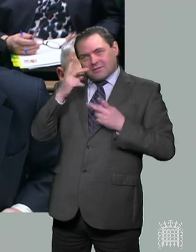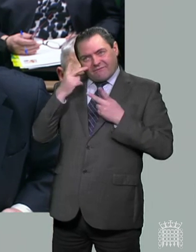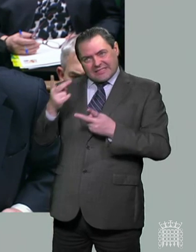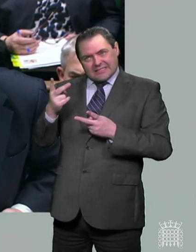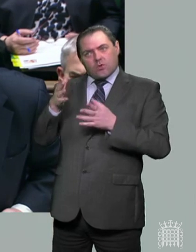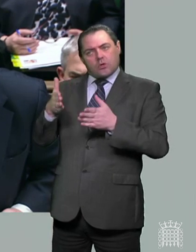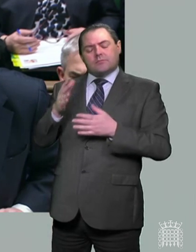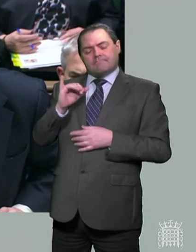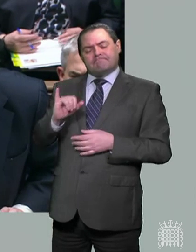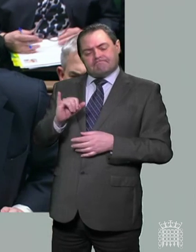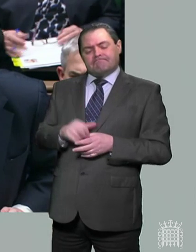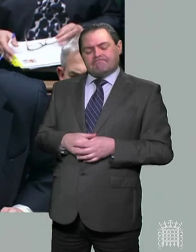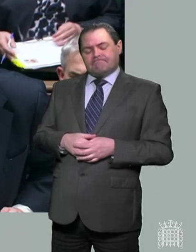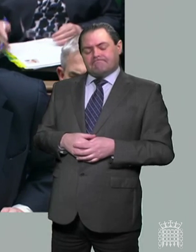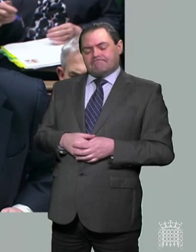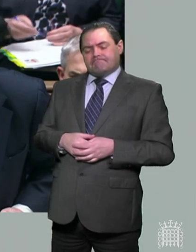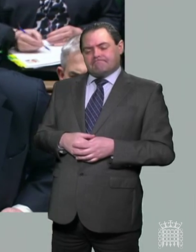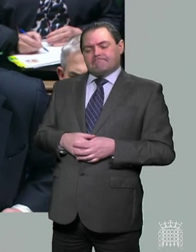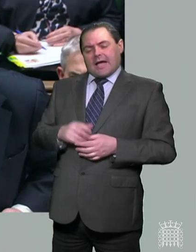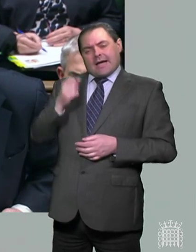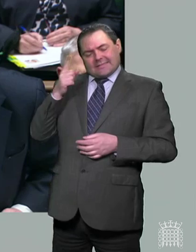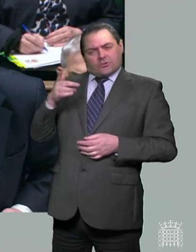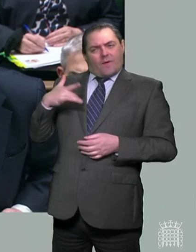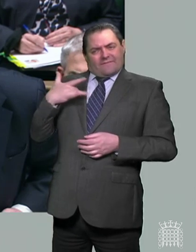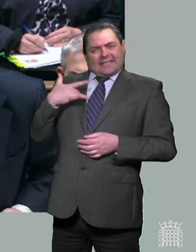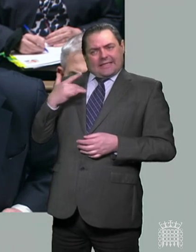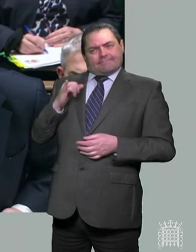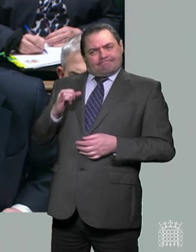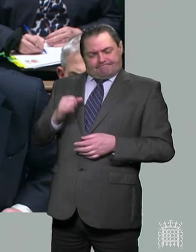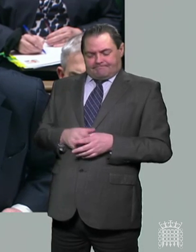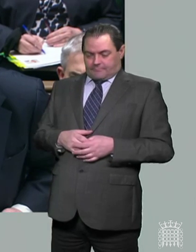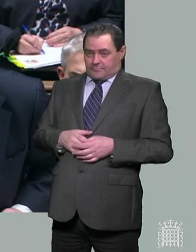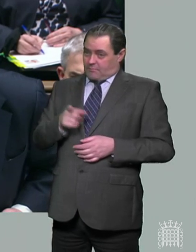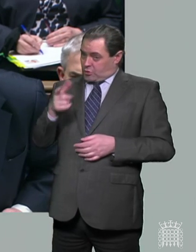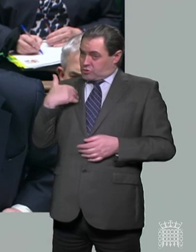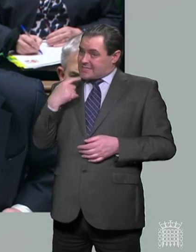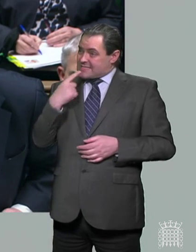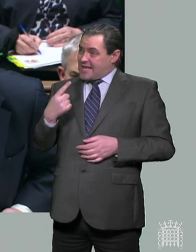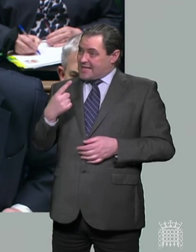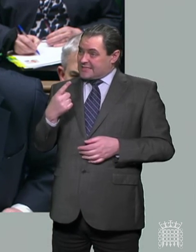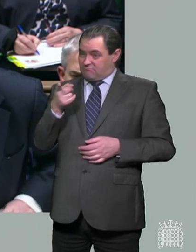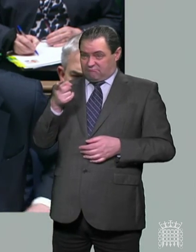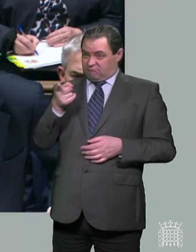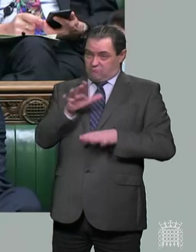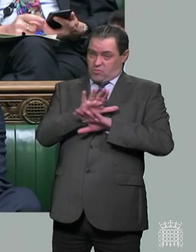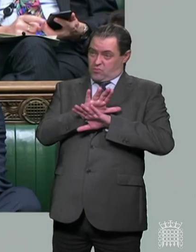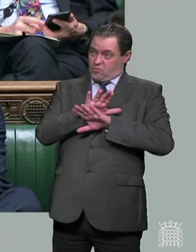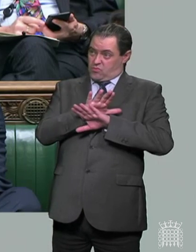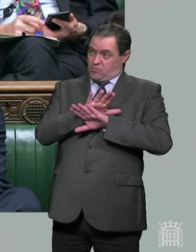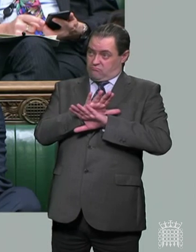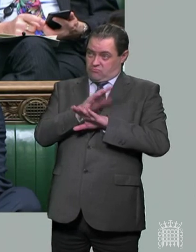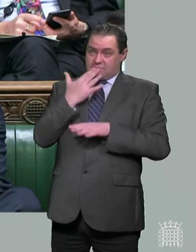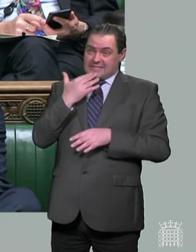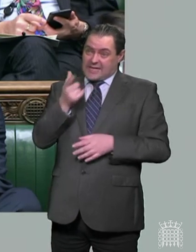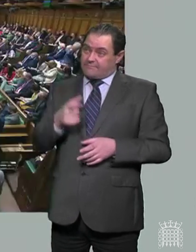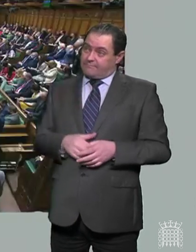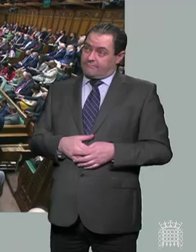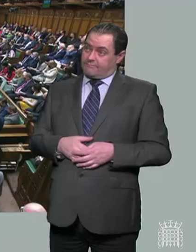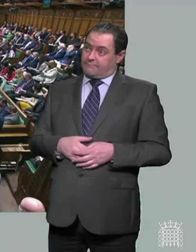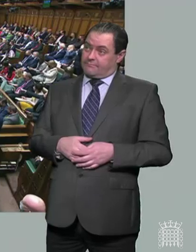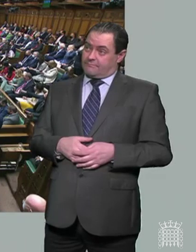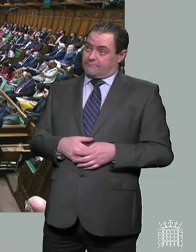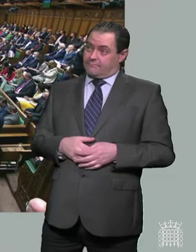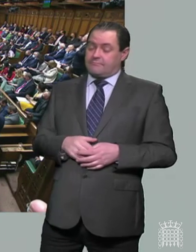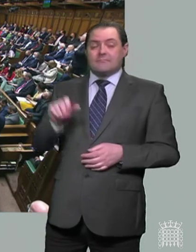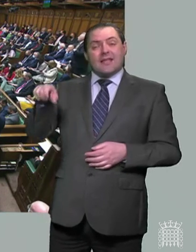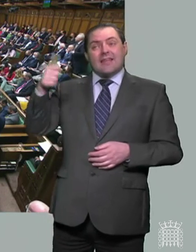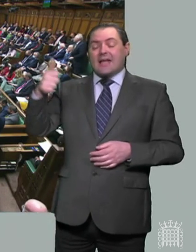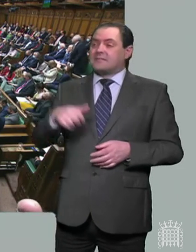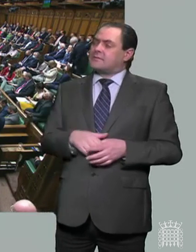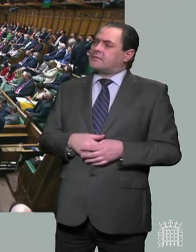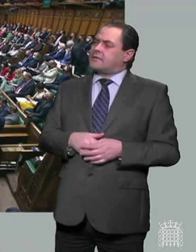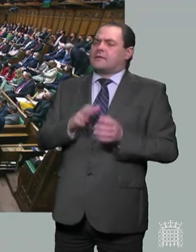I understand very much her feelings, but in what the honourable Gentleman has just said I am afraid he is completely in error.